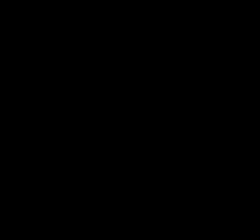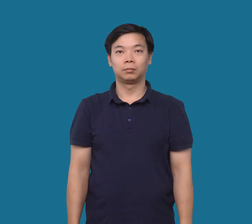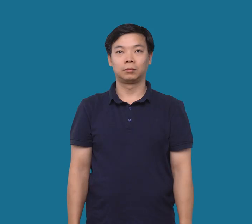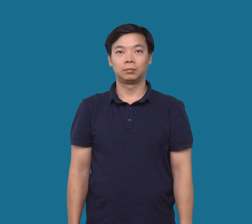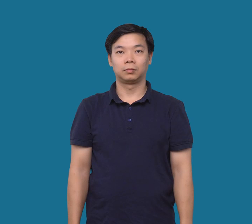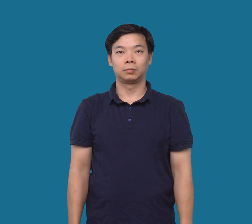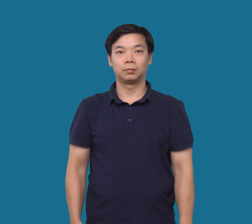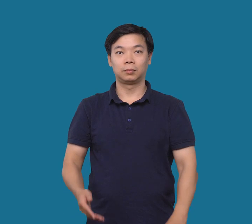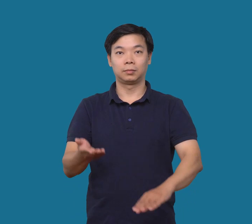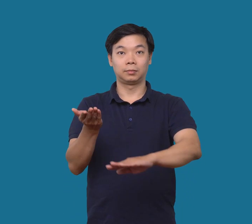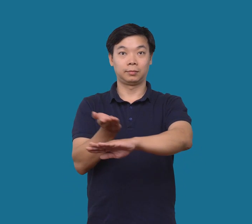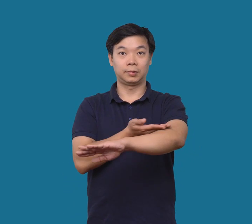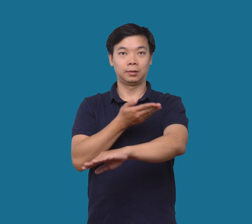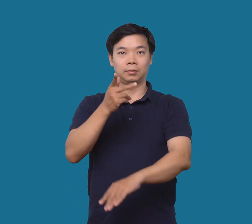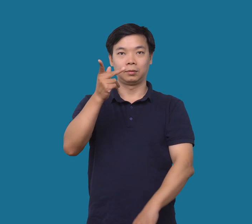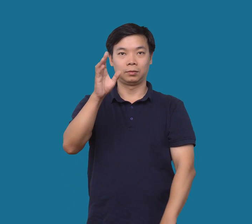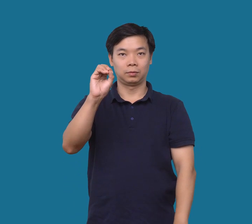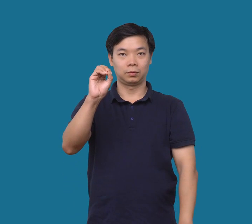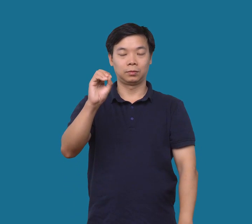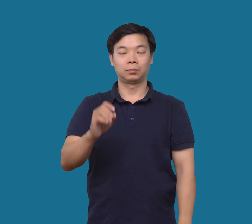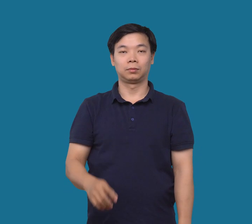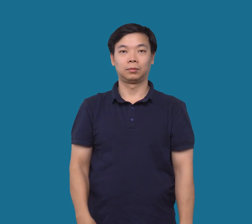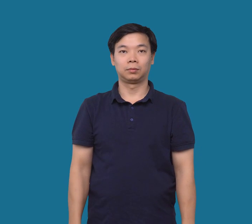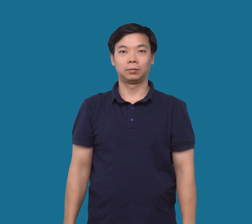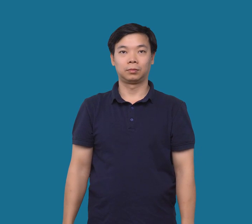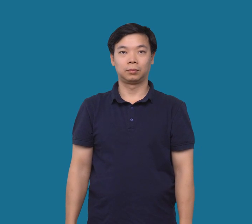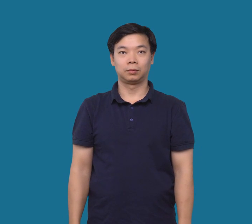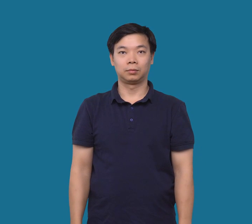cá kho